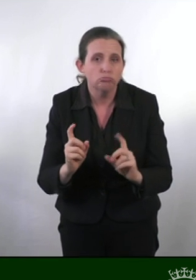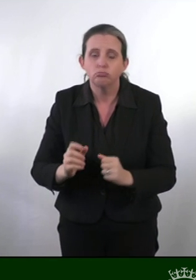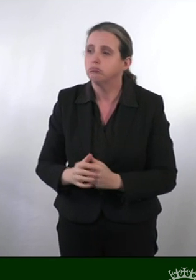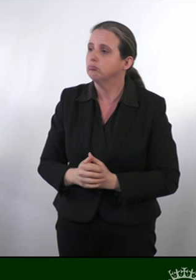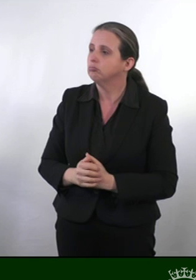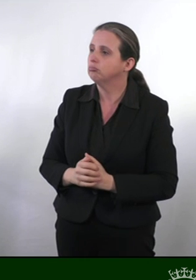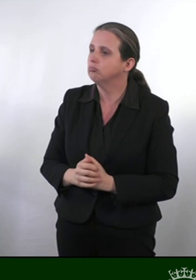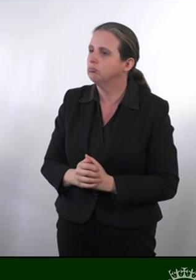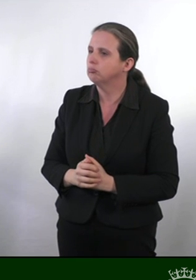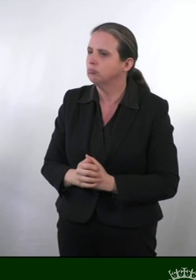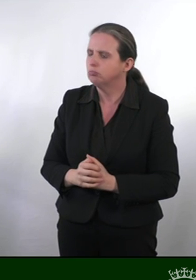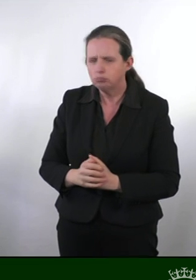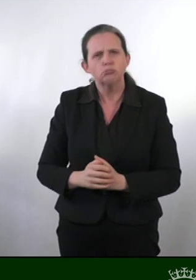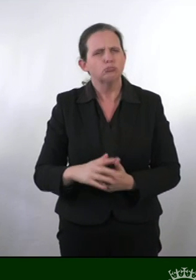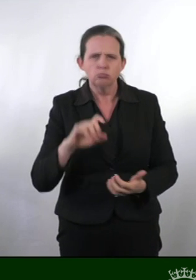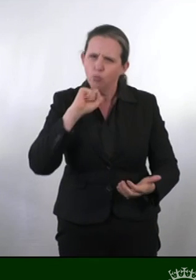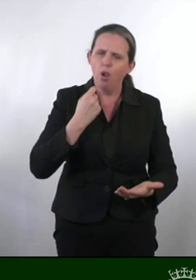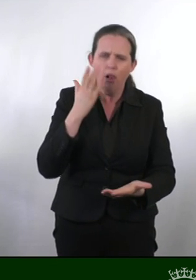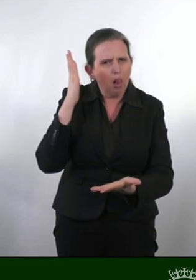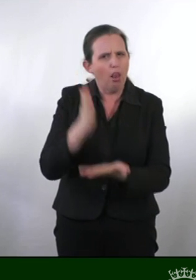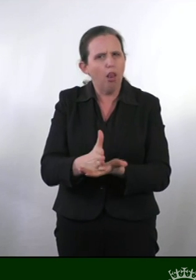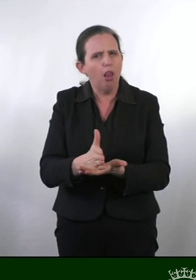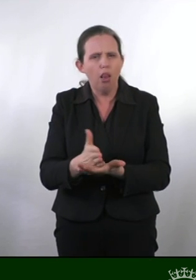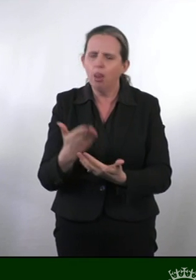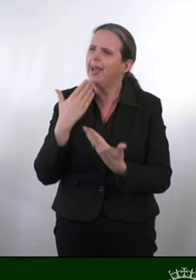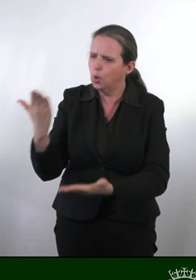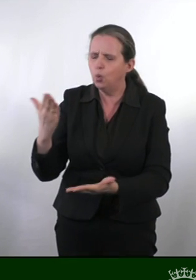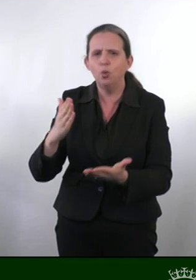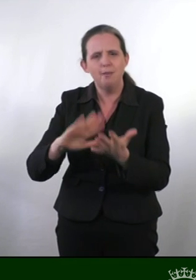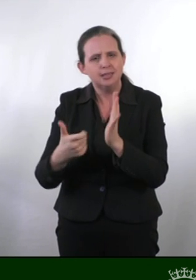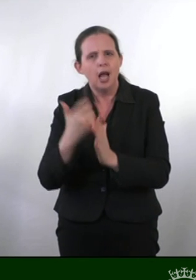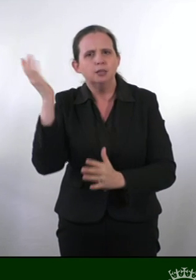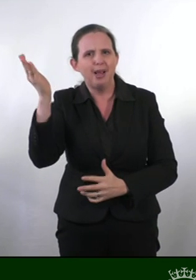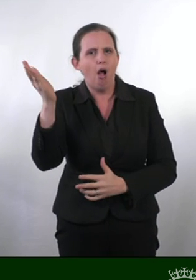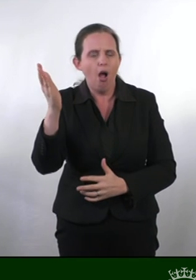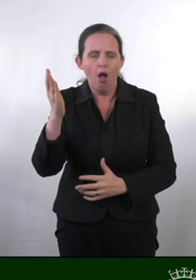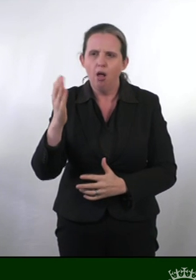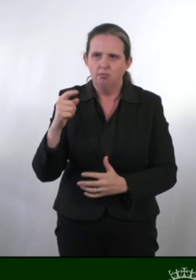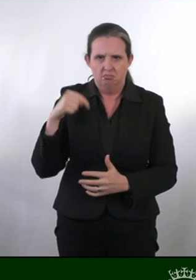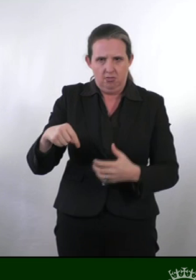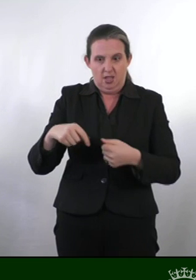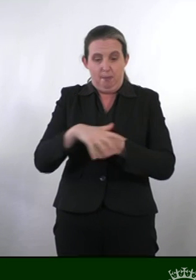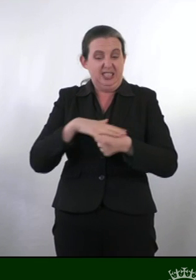Our position on fish has not changed.